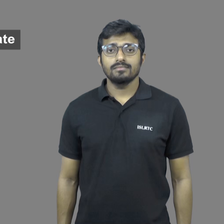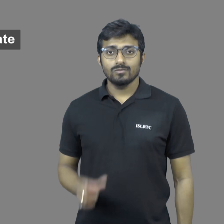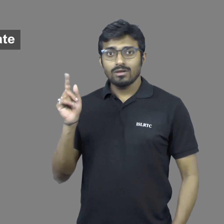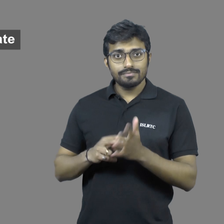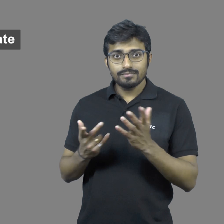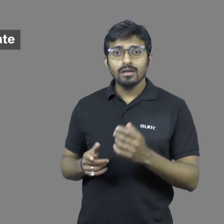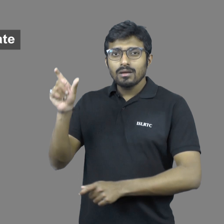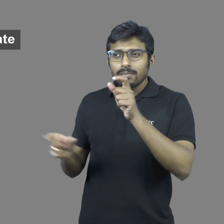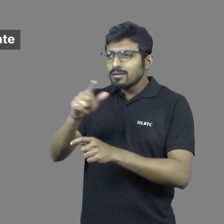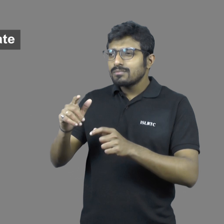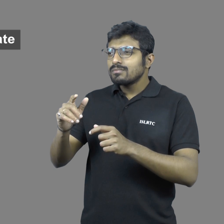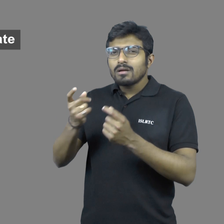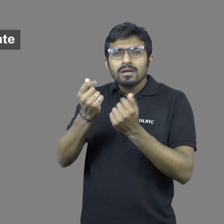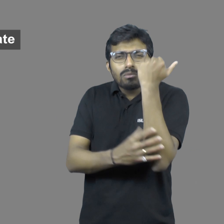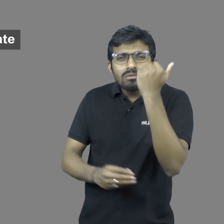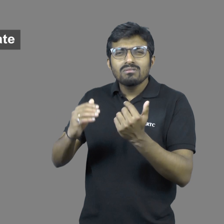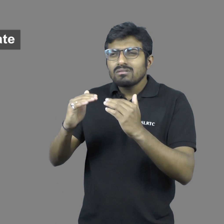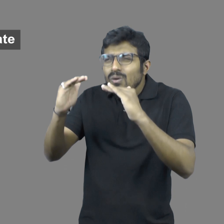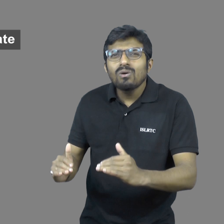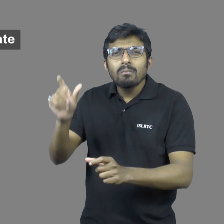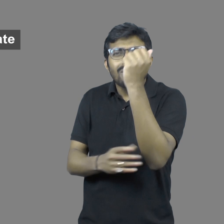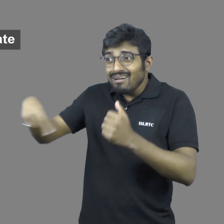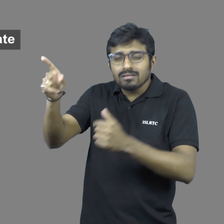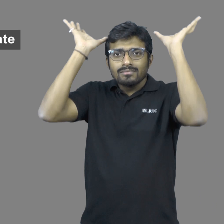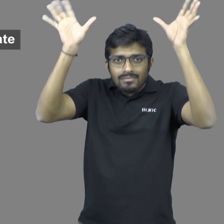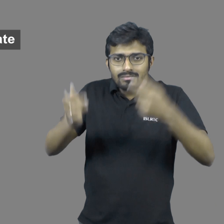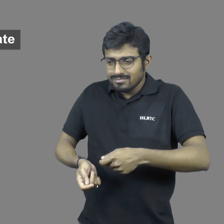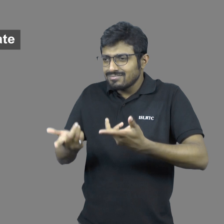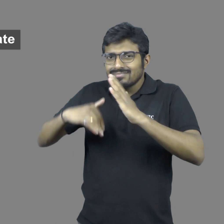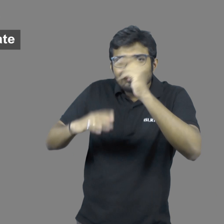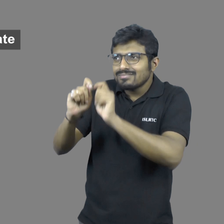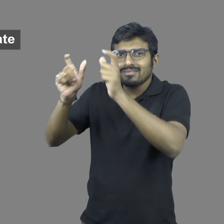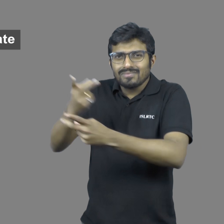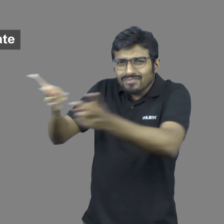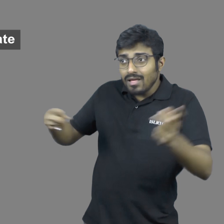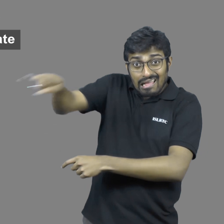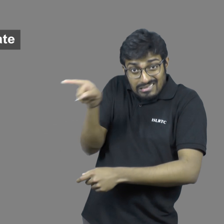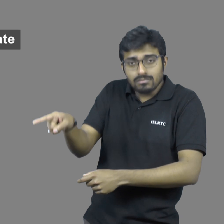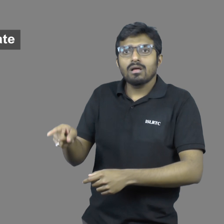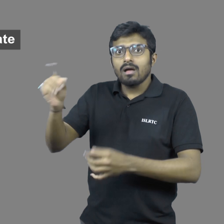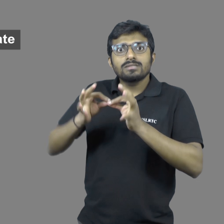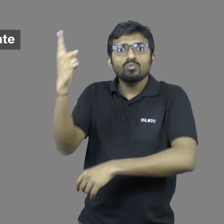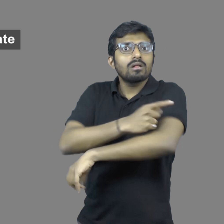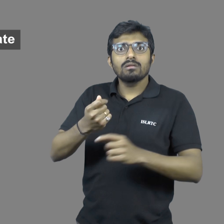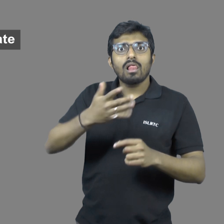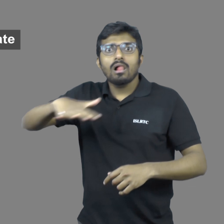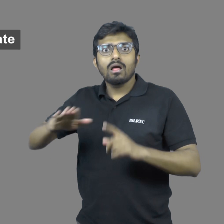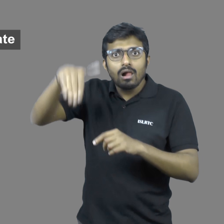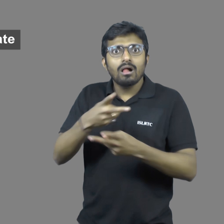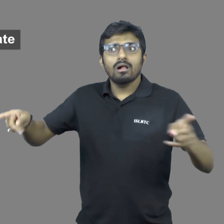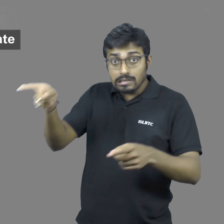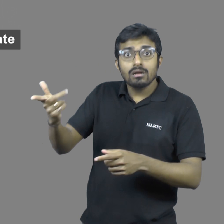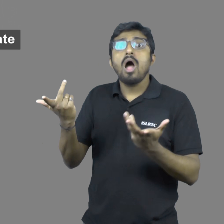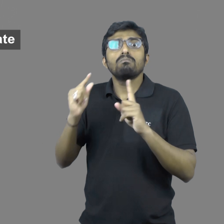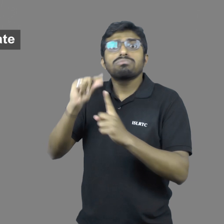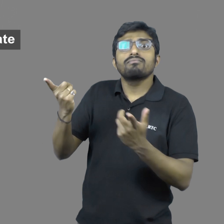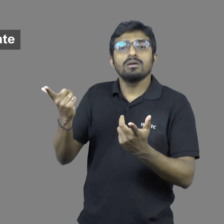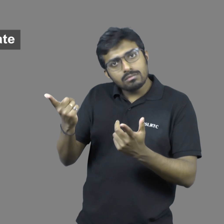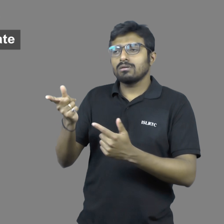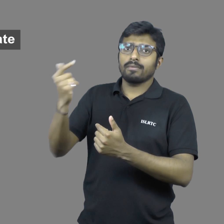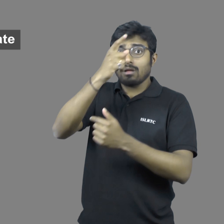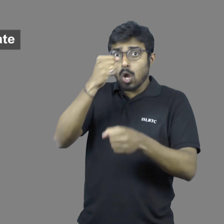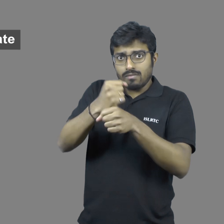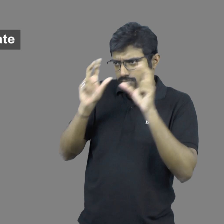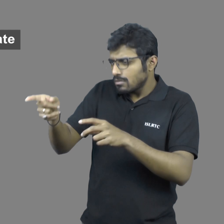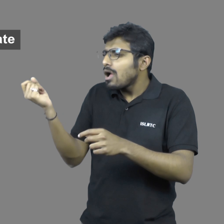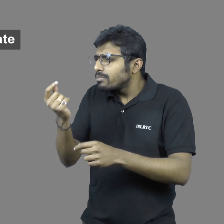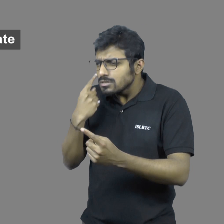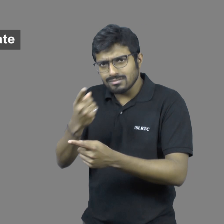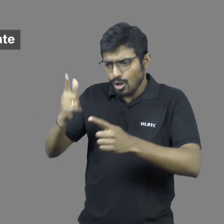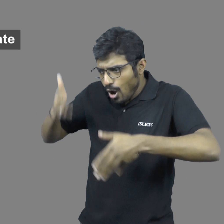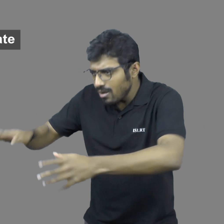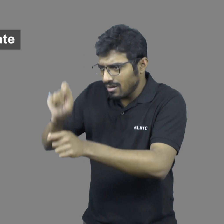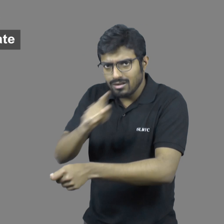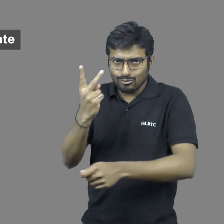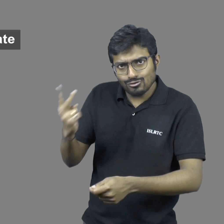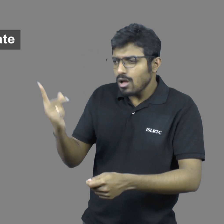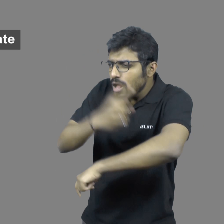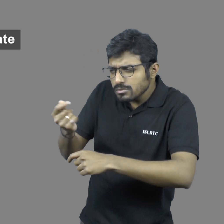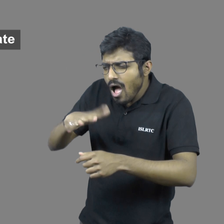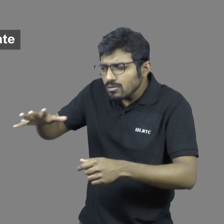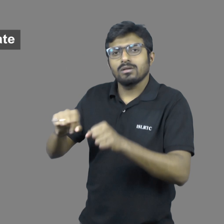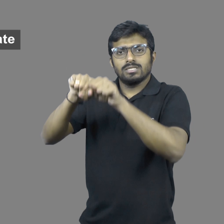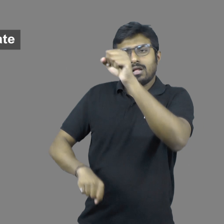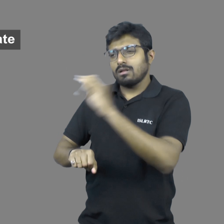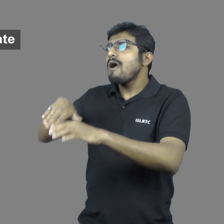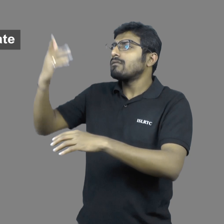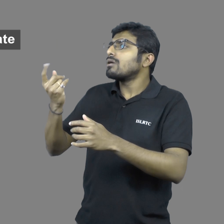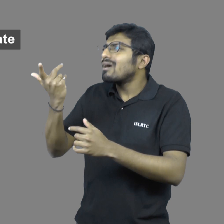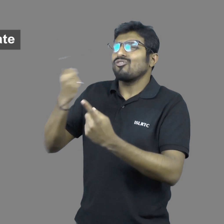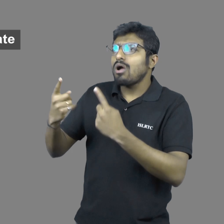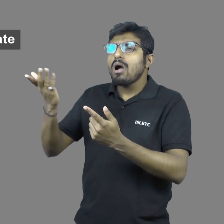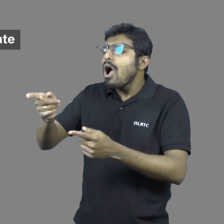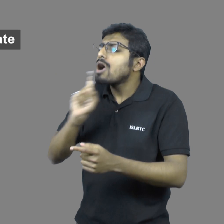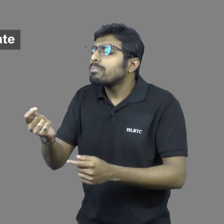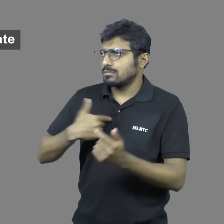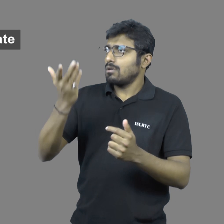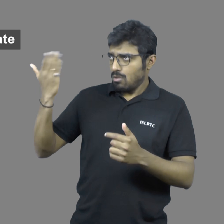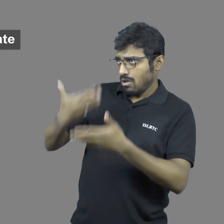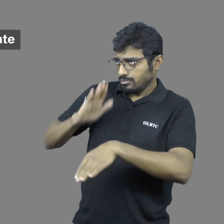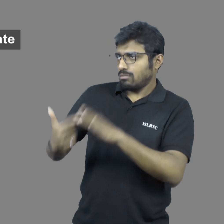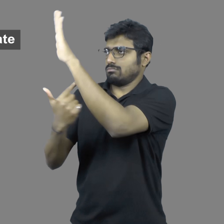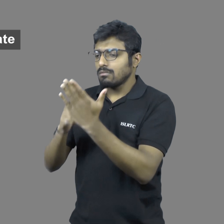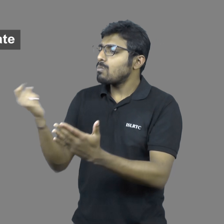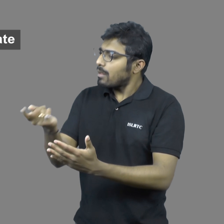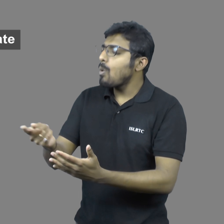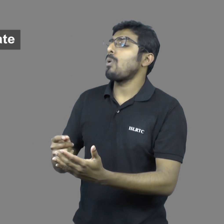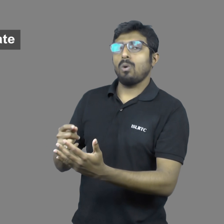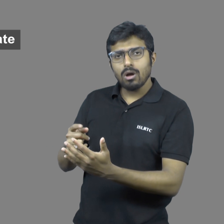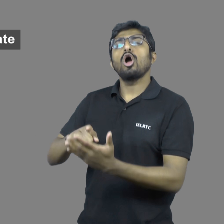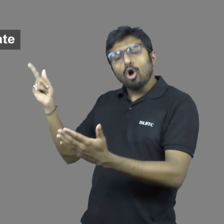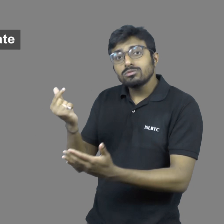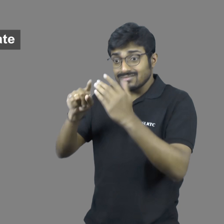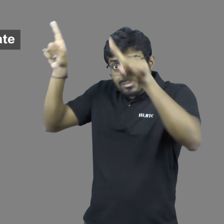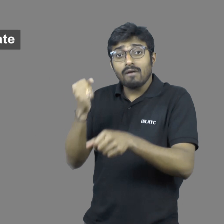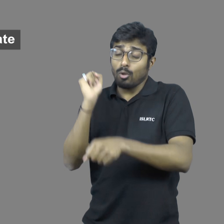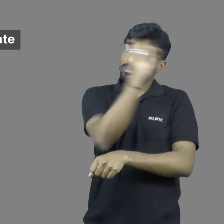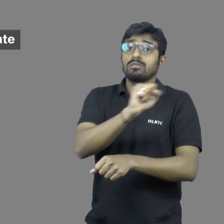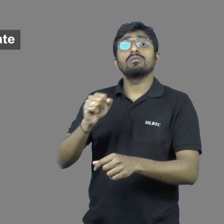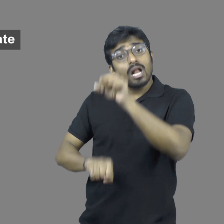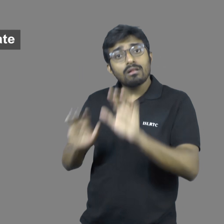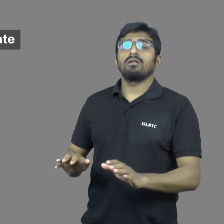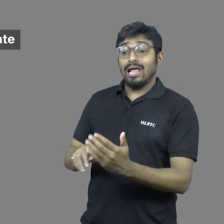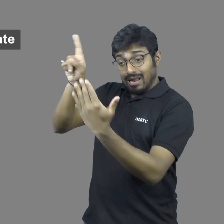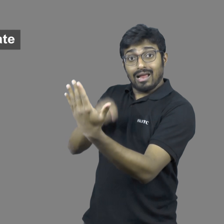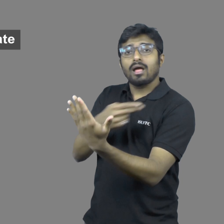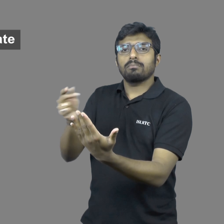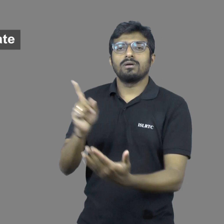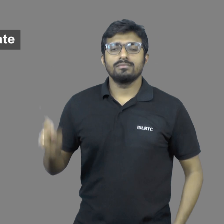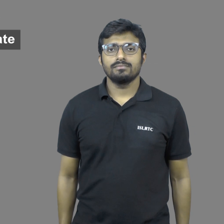Income Certificate